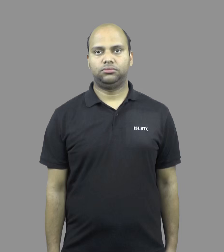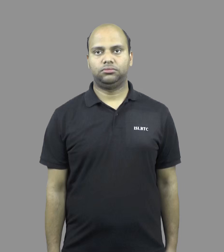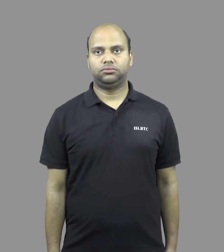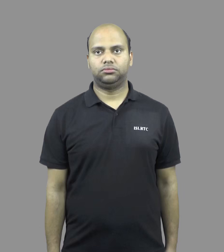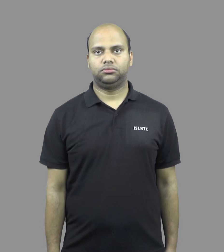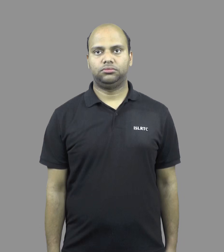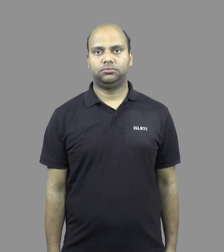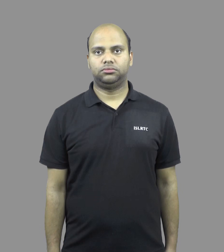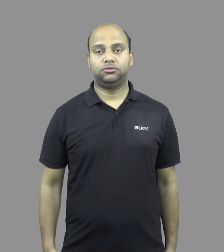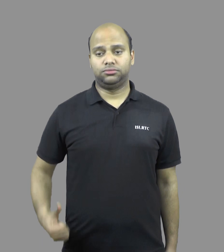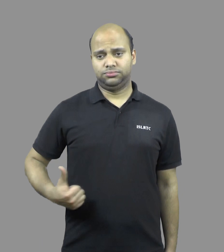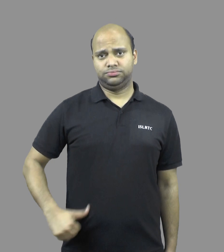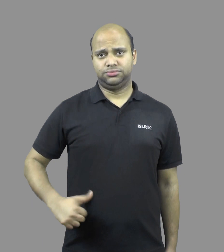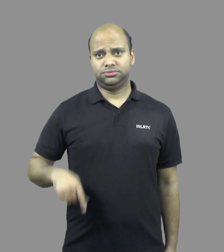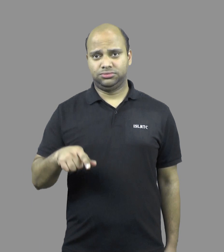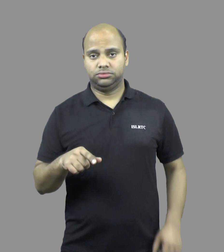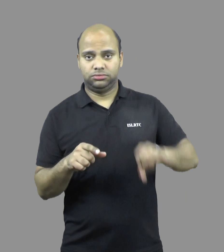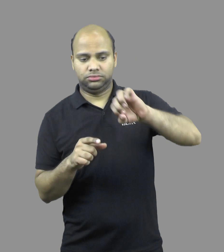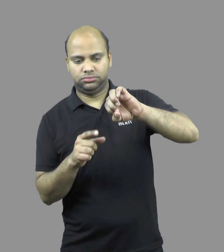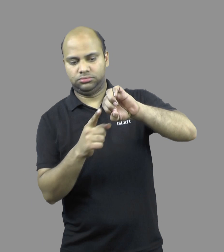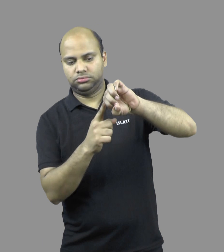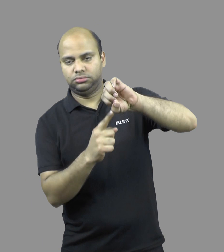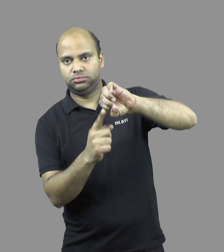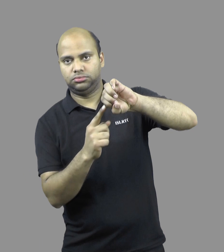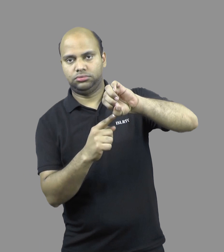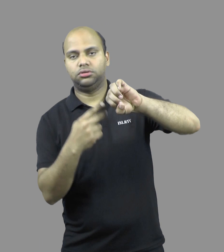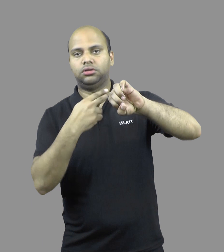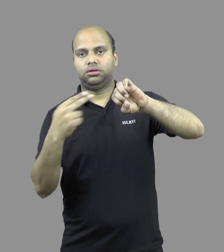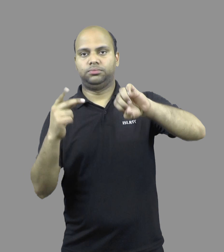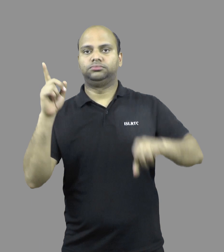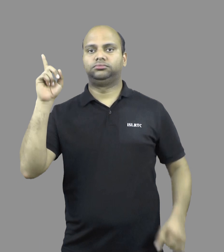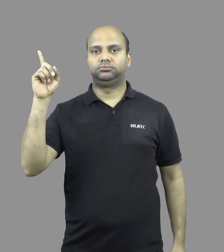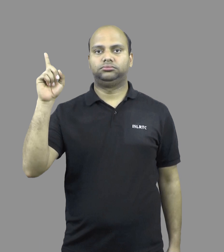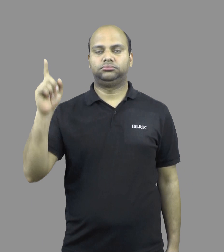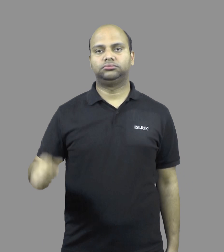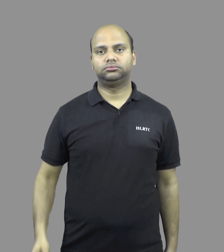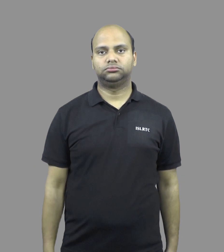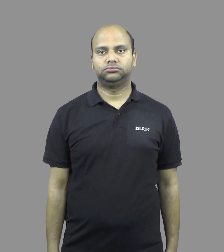Anus